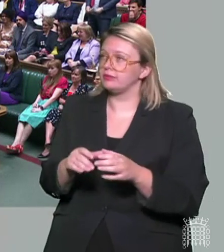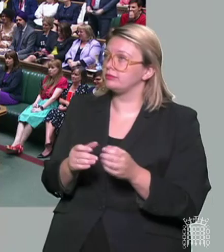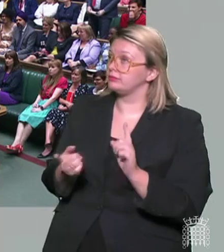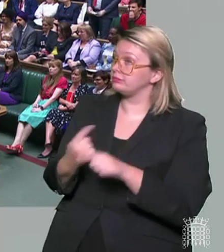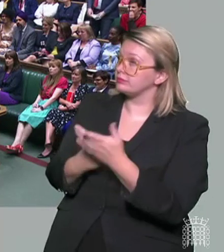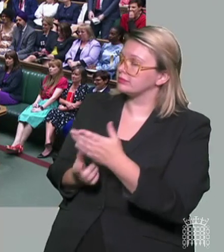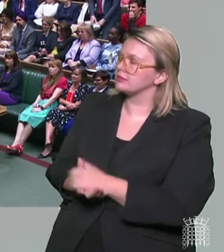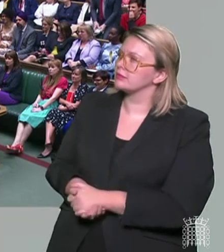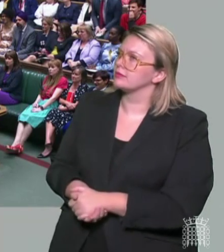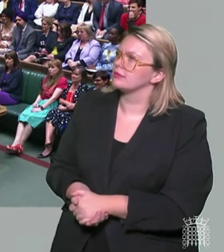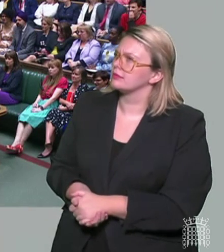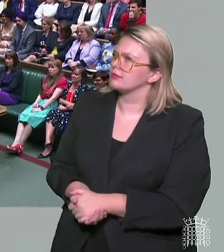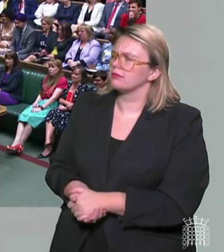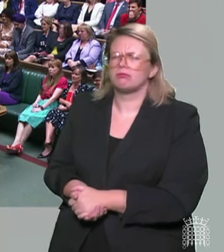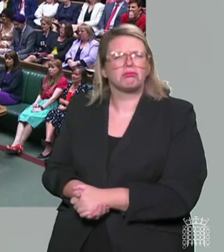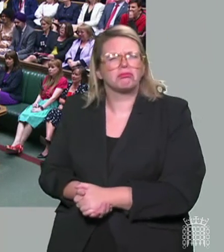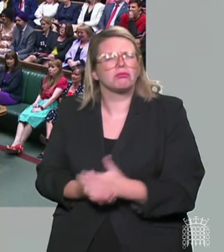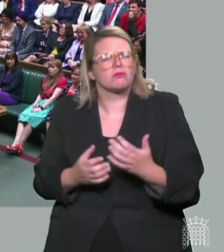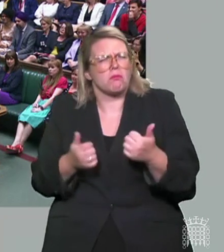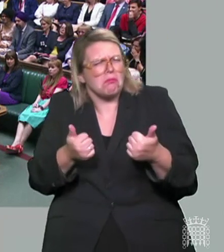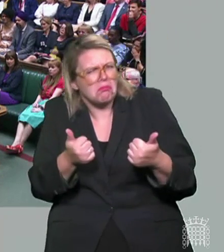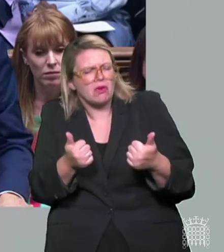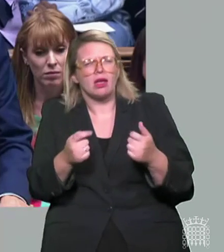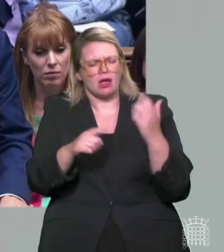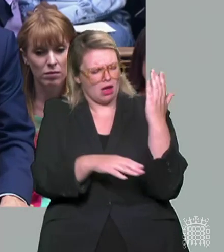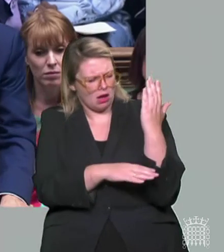None of that explains why he promoted him in the first place.